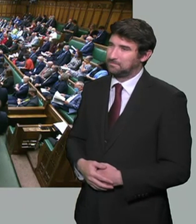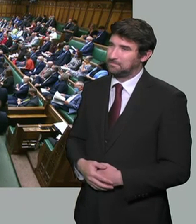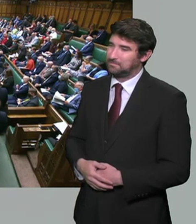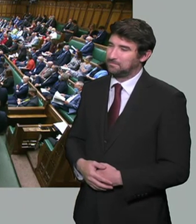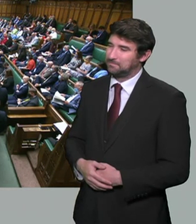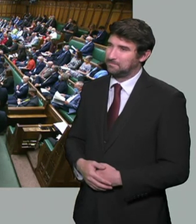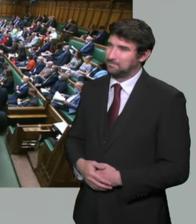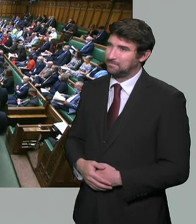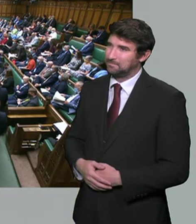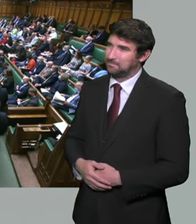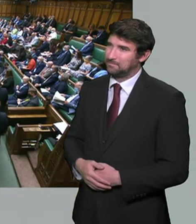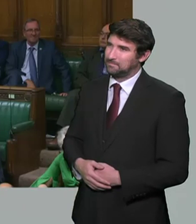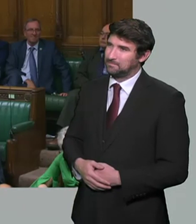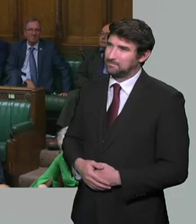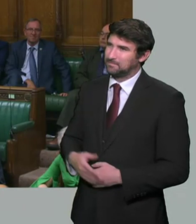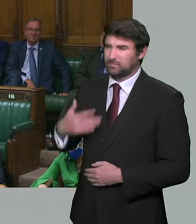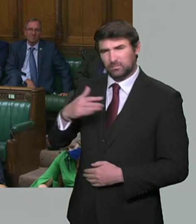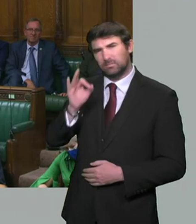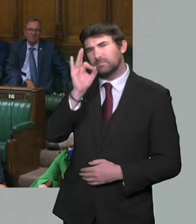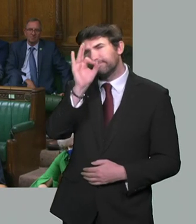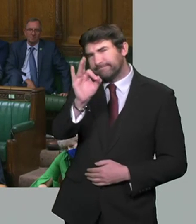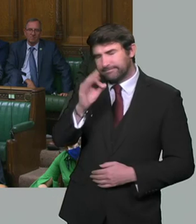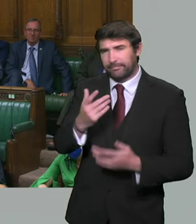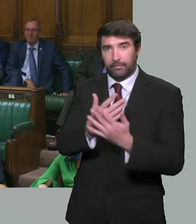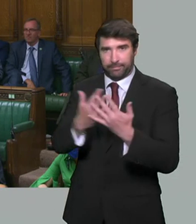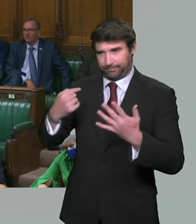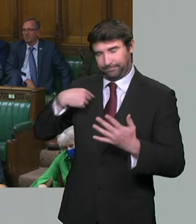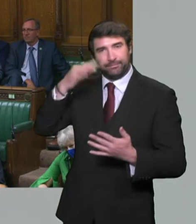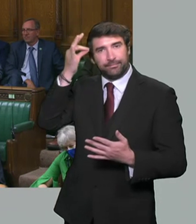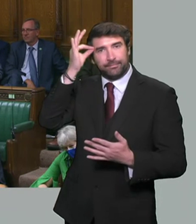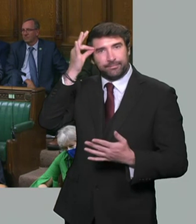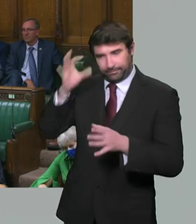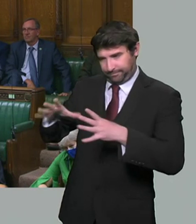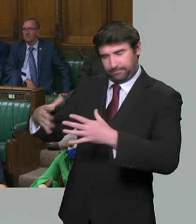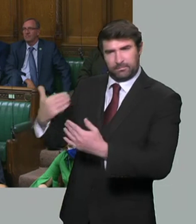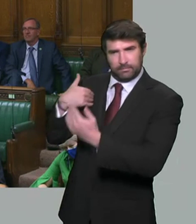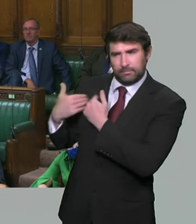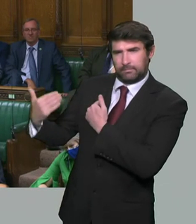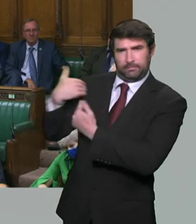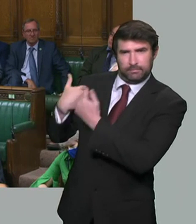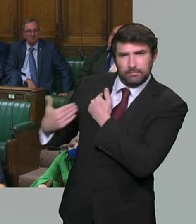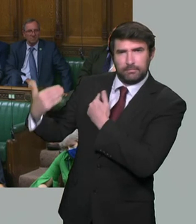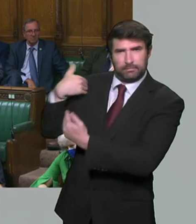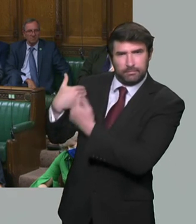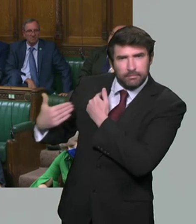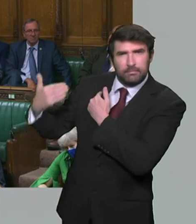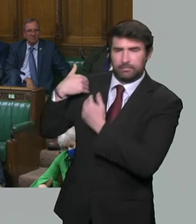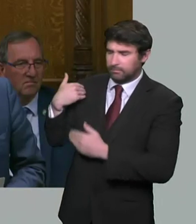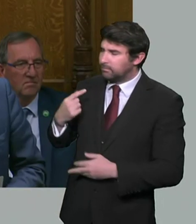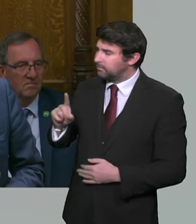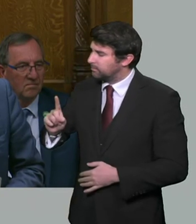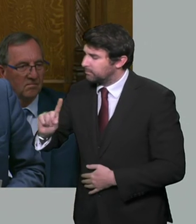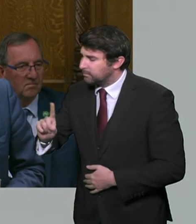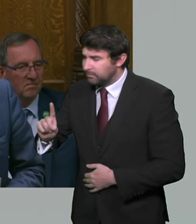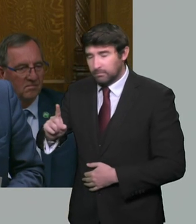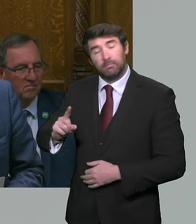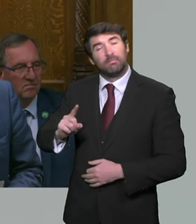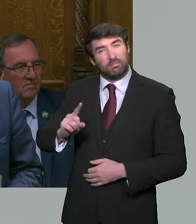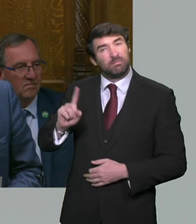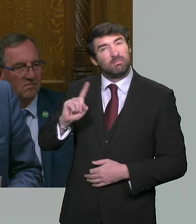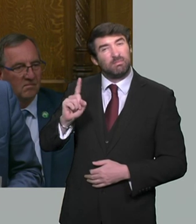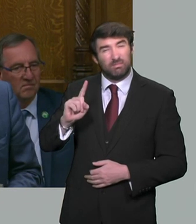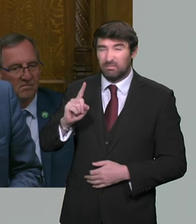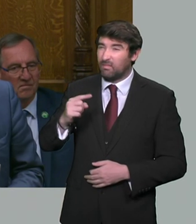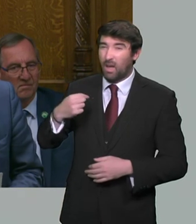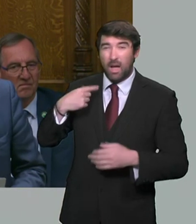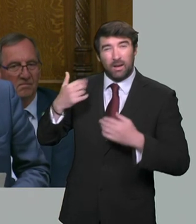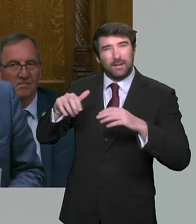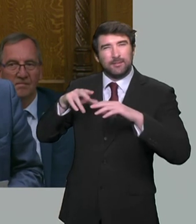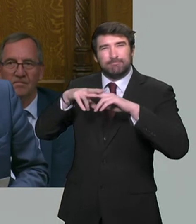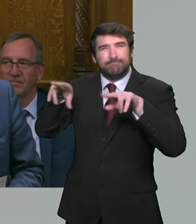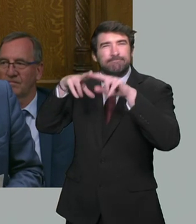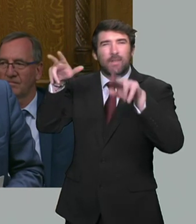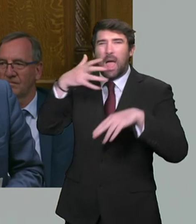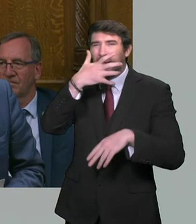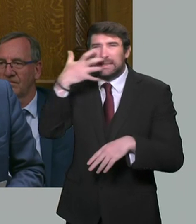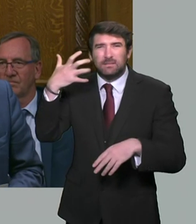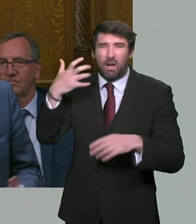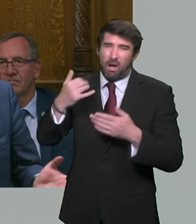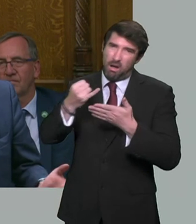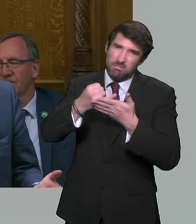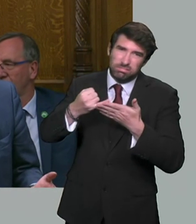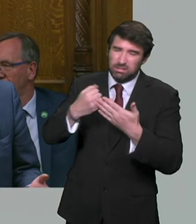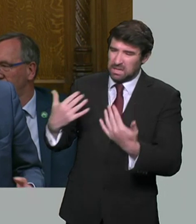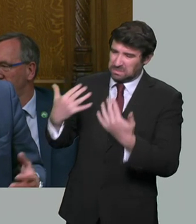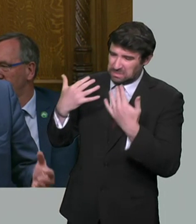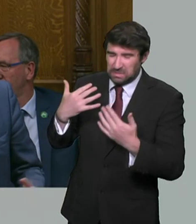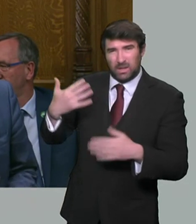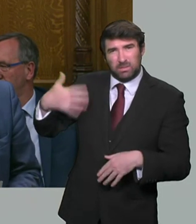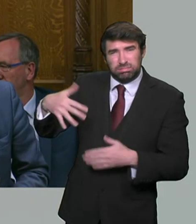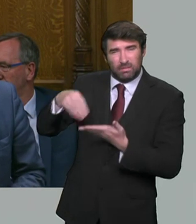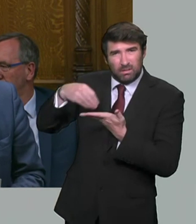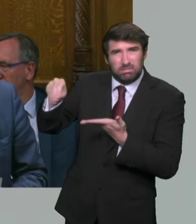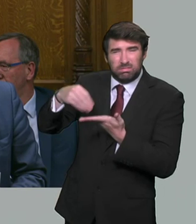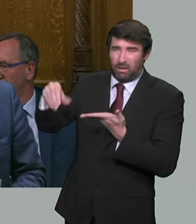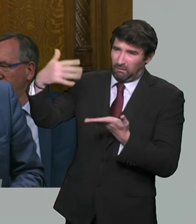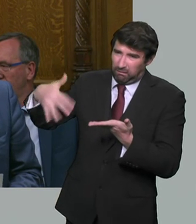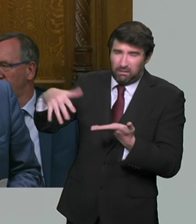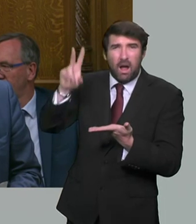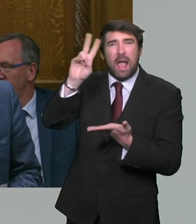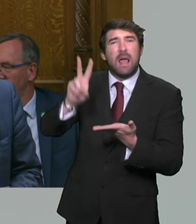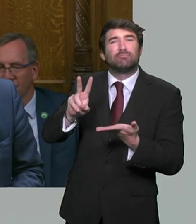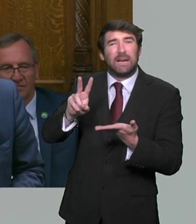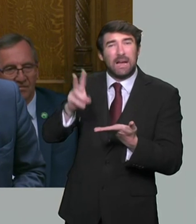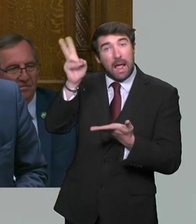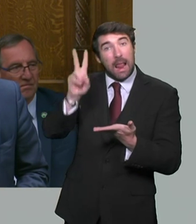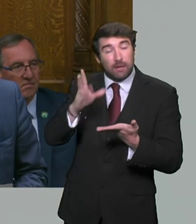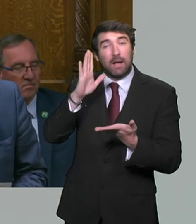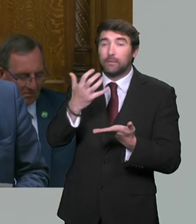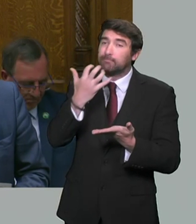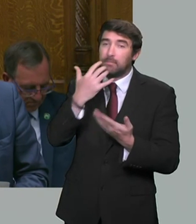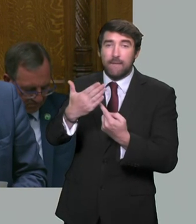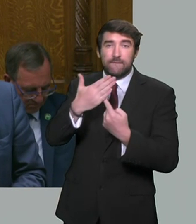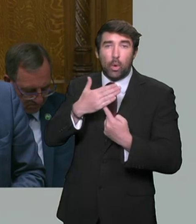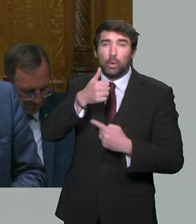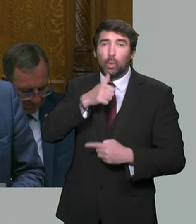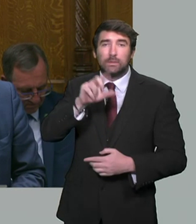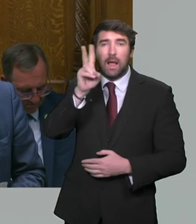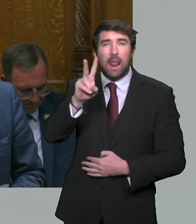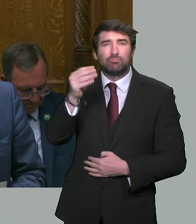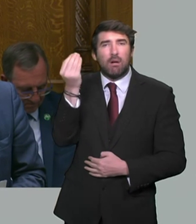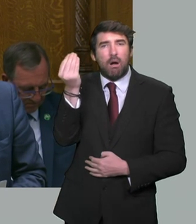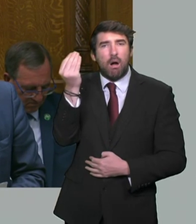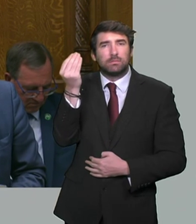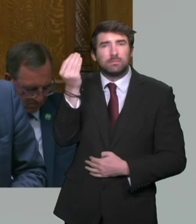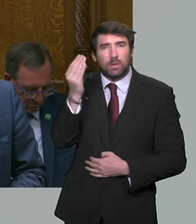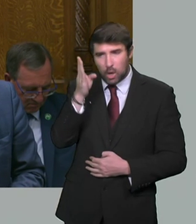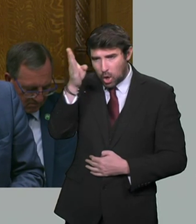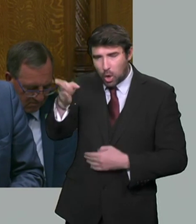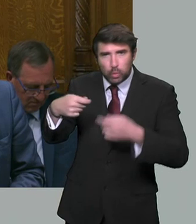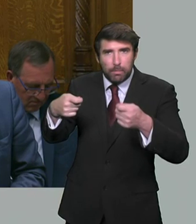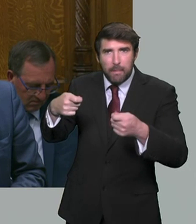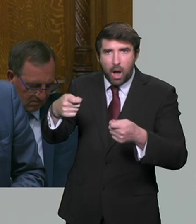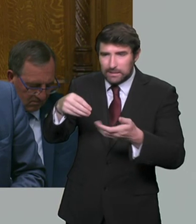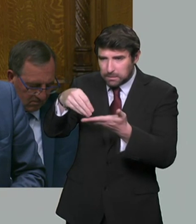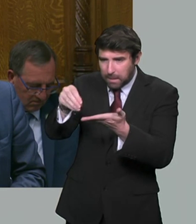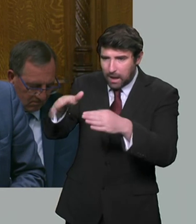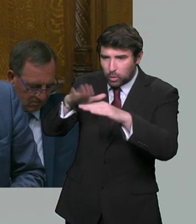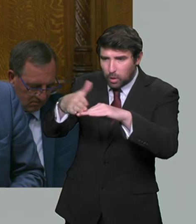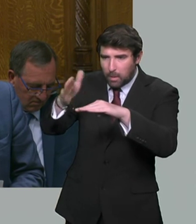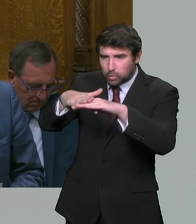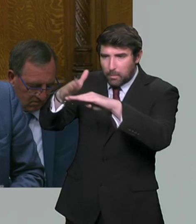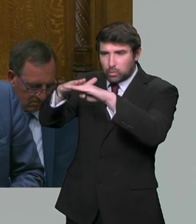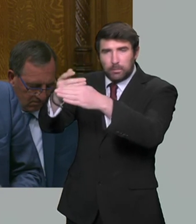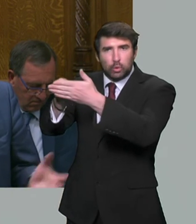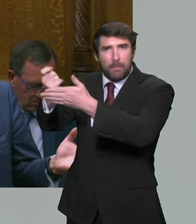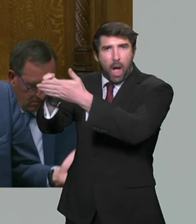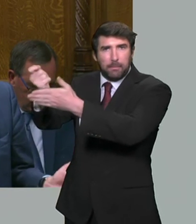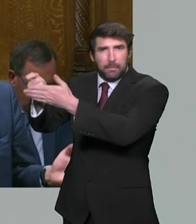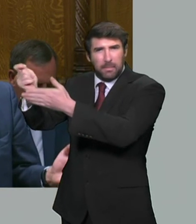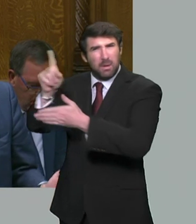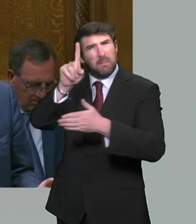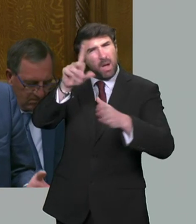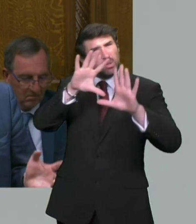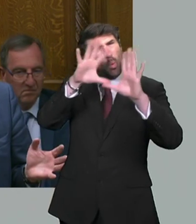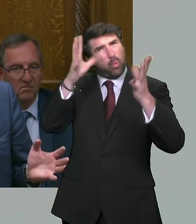Will my right honourable Friend offer me an answer for my constituents of the future, as they sit around a tepid radiator powered by an inefficient and expensive air source heating unit, worrying about the payments on the electric car that they did not want either, while they watch the growing economies of the world going hell for leather building new gas and coal-powered stations?